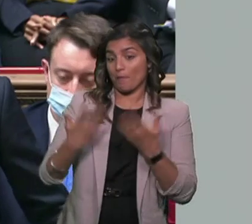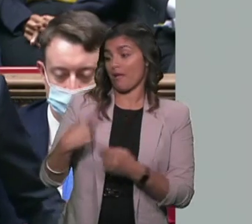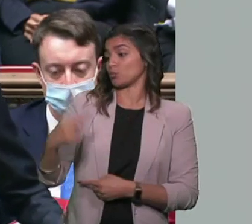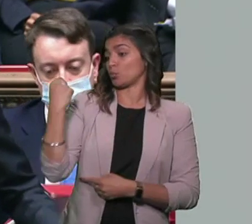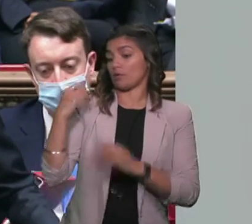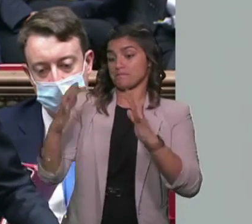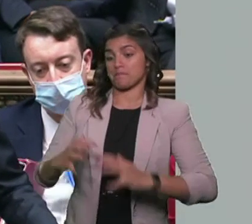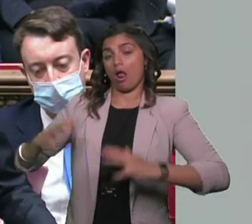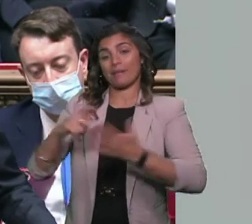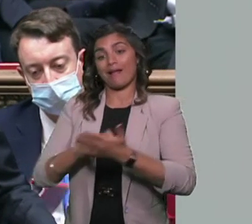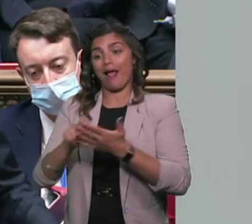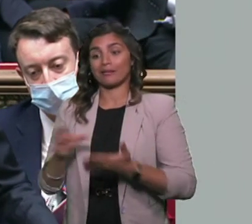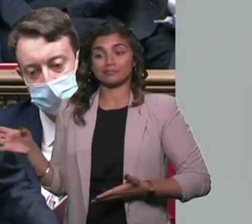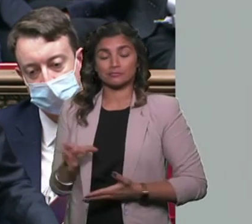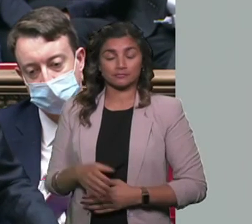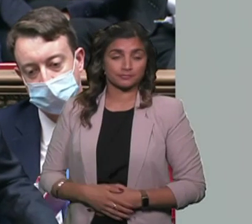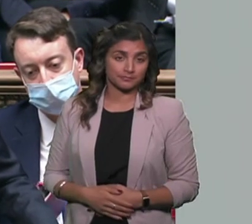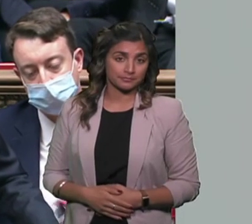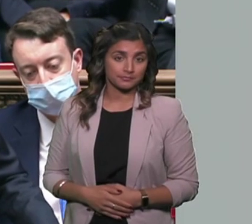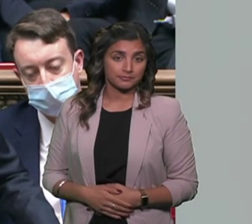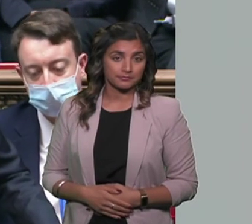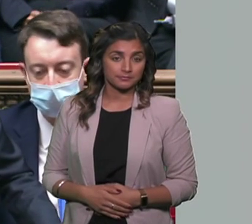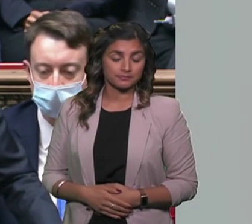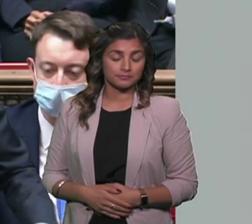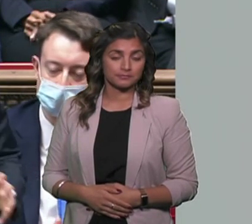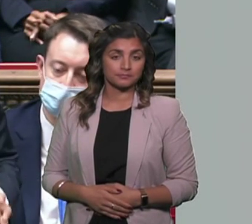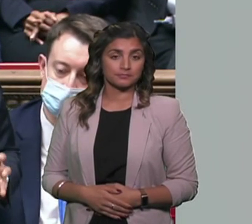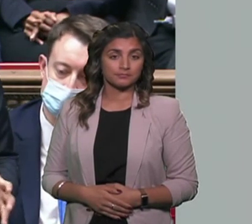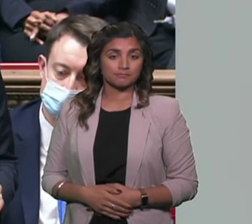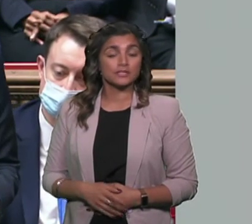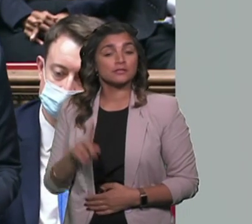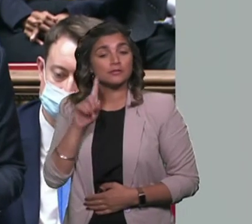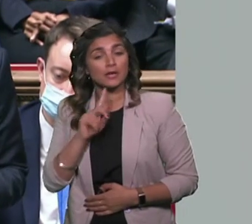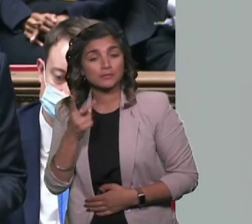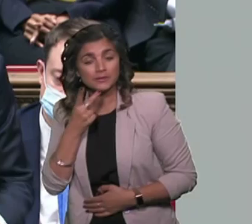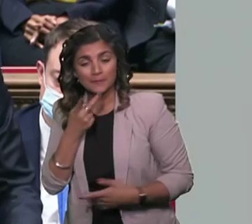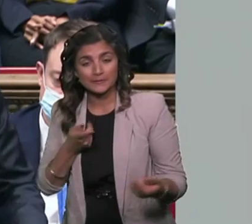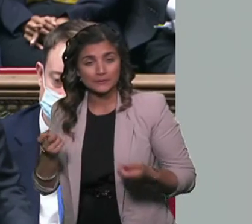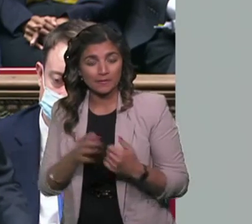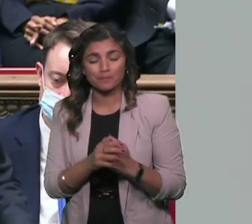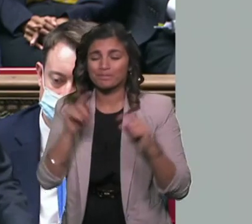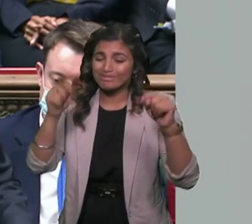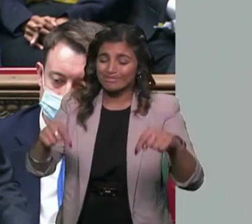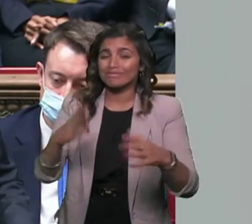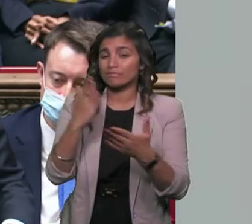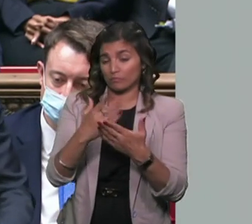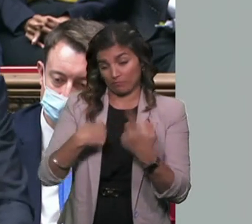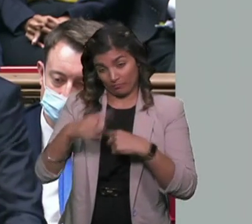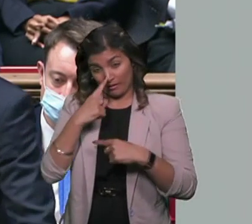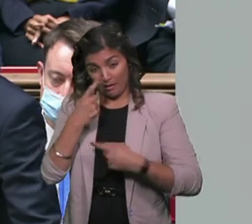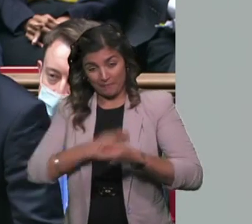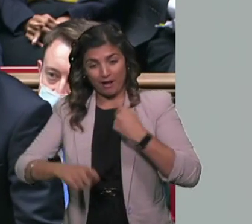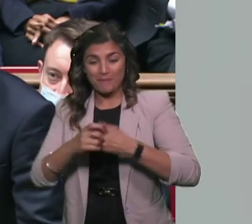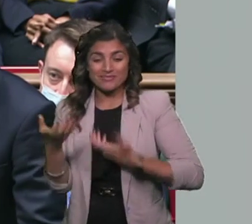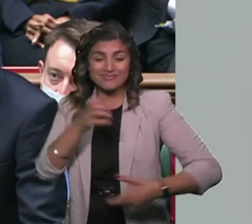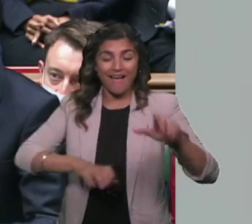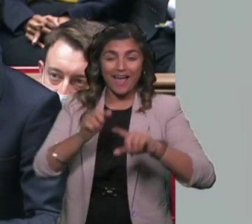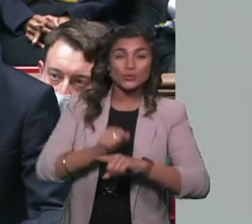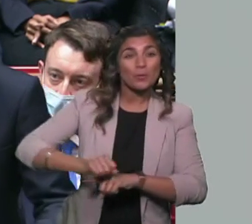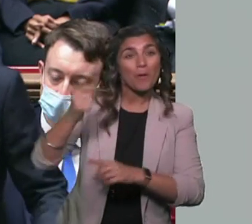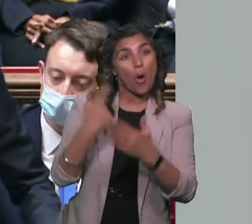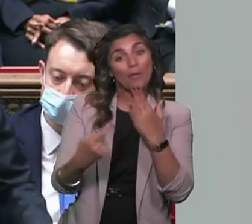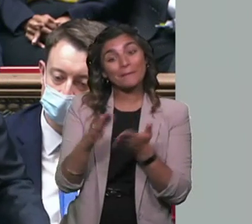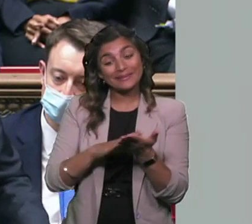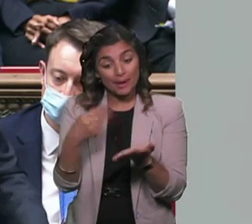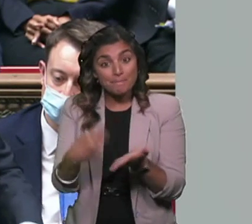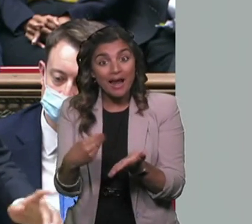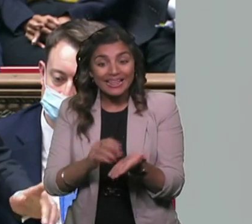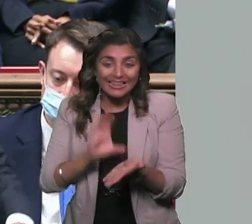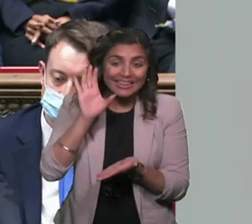There is more to becoming a science superpower than just what the Government spend on R&D.